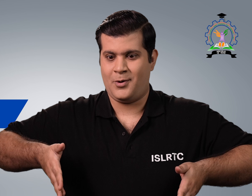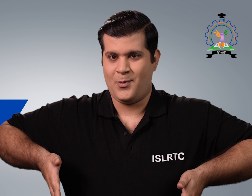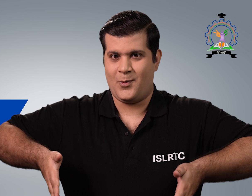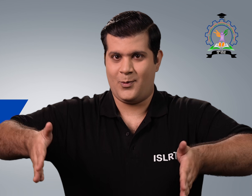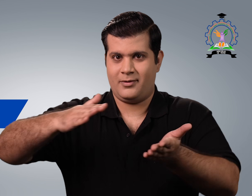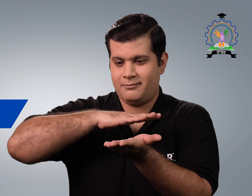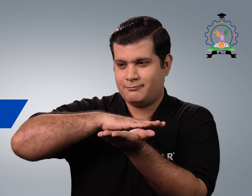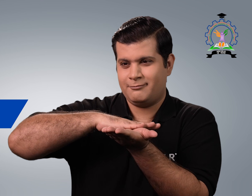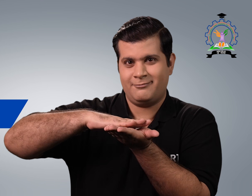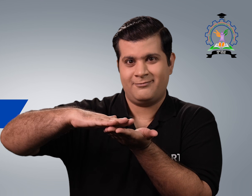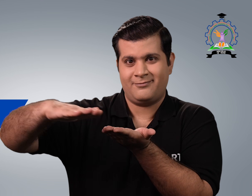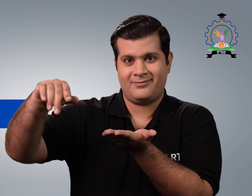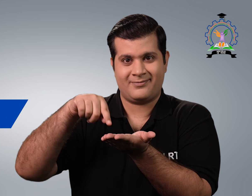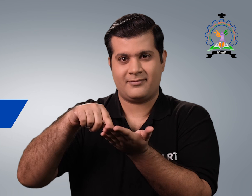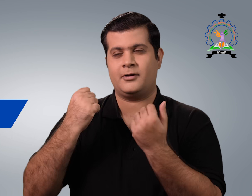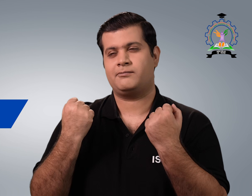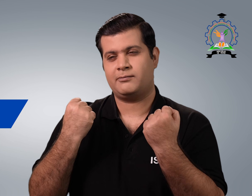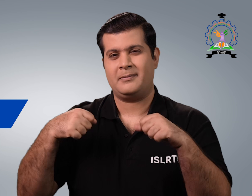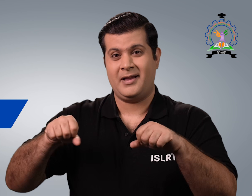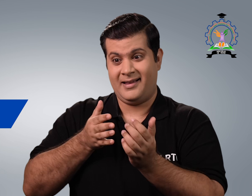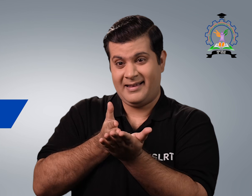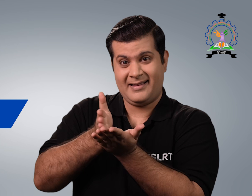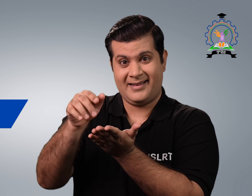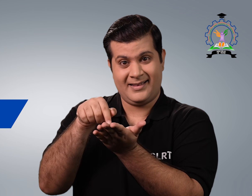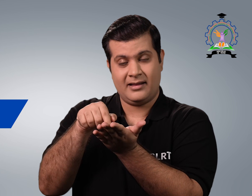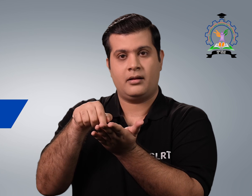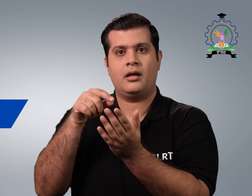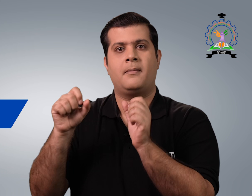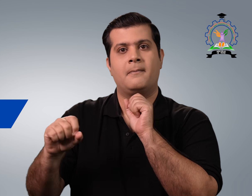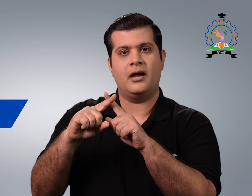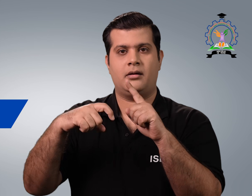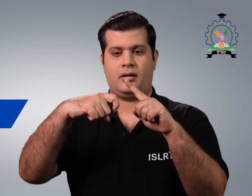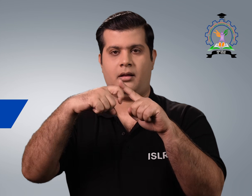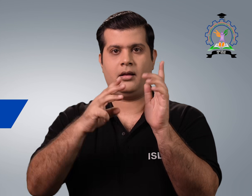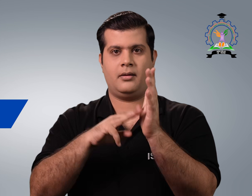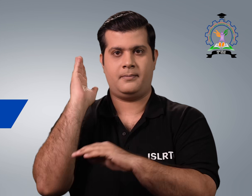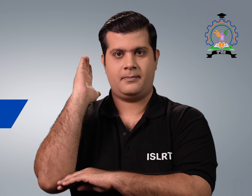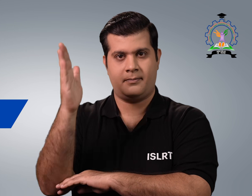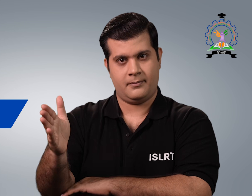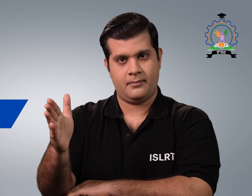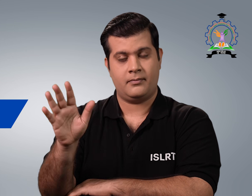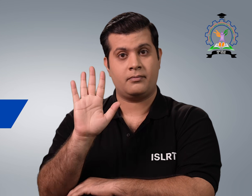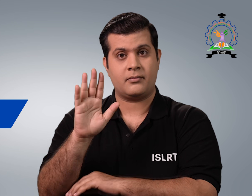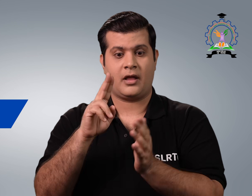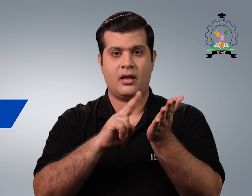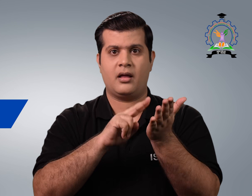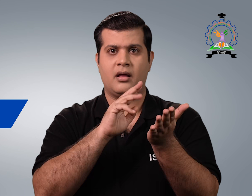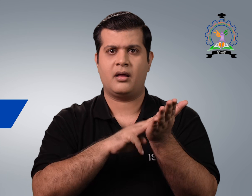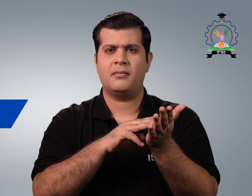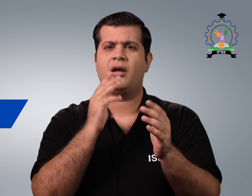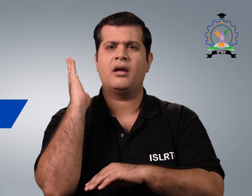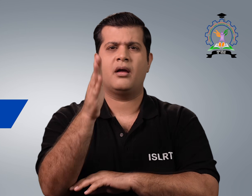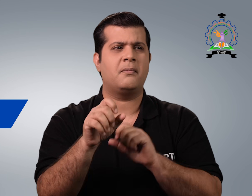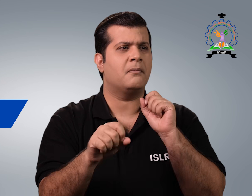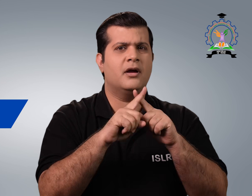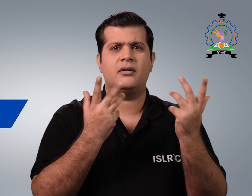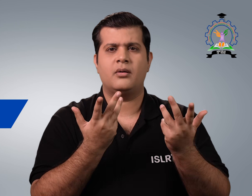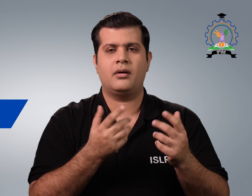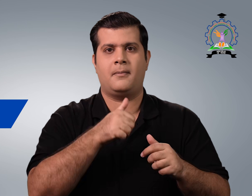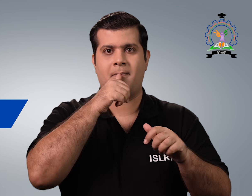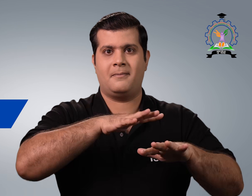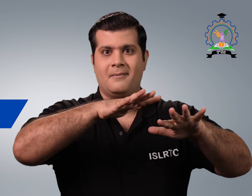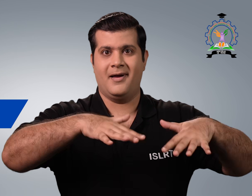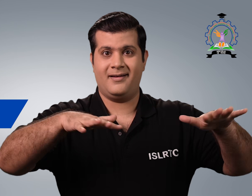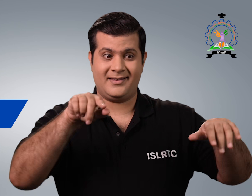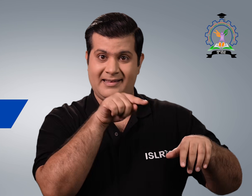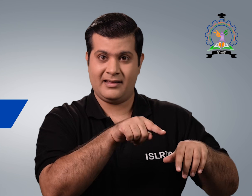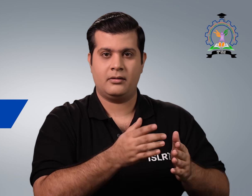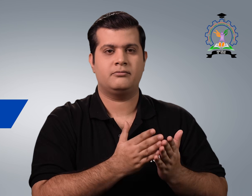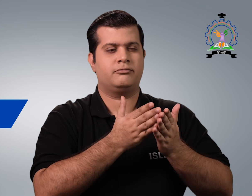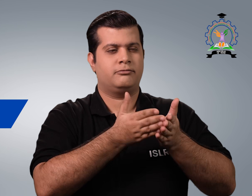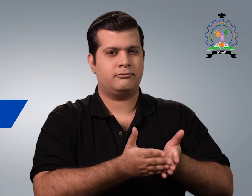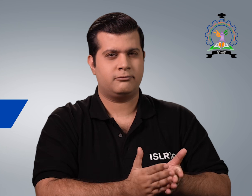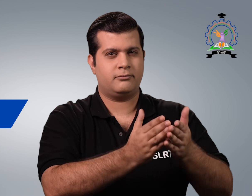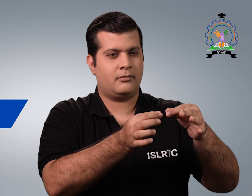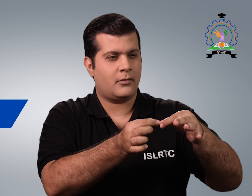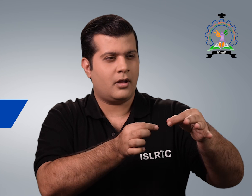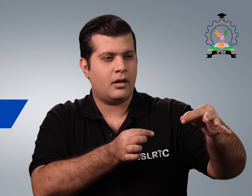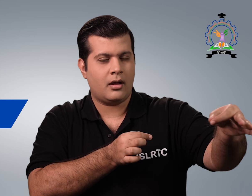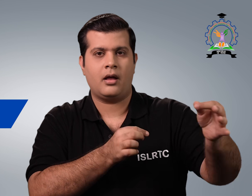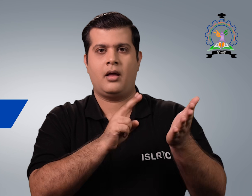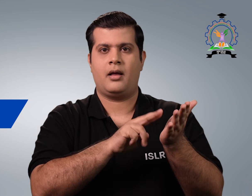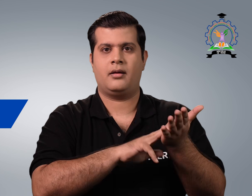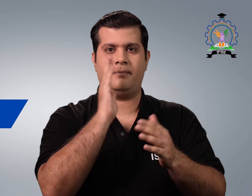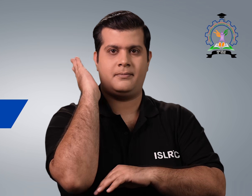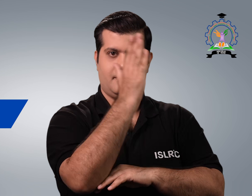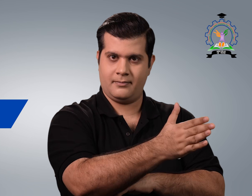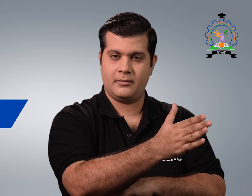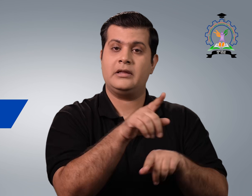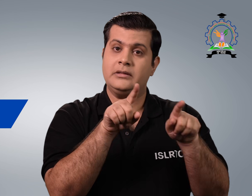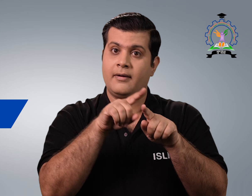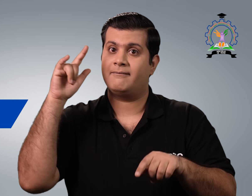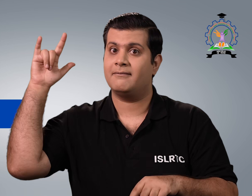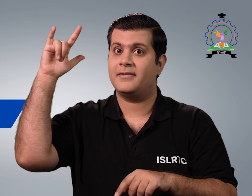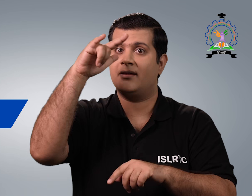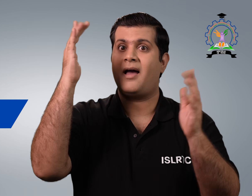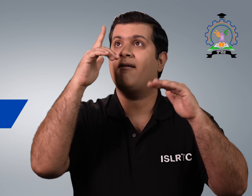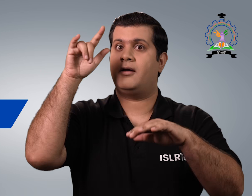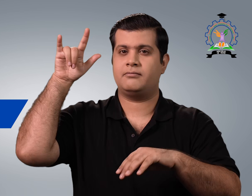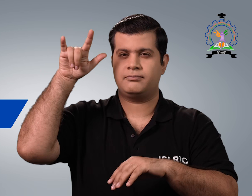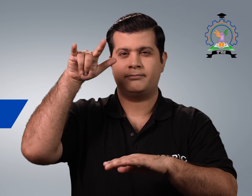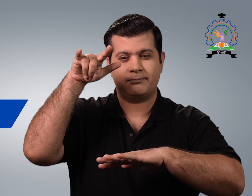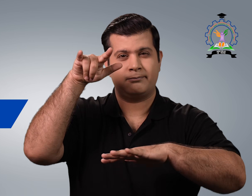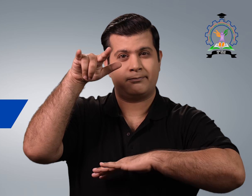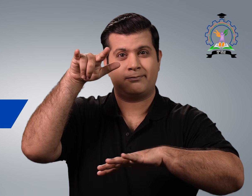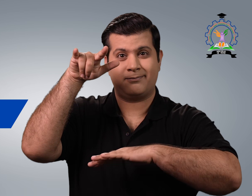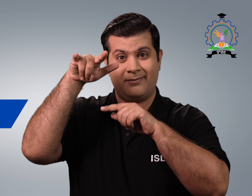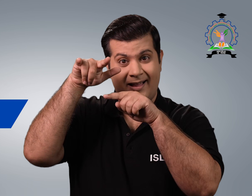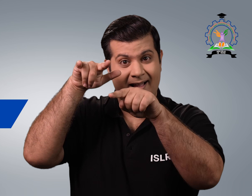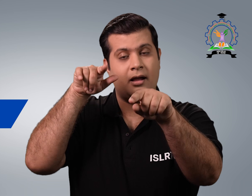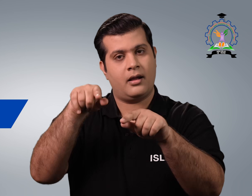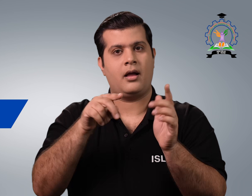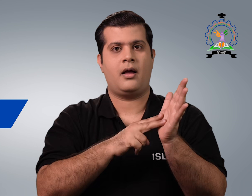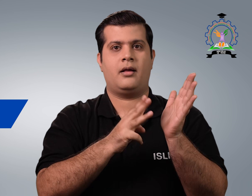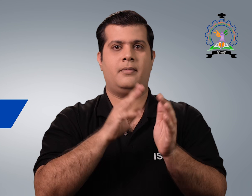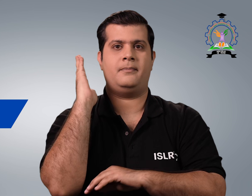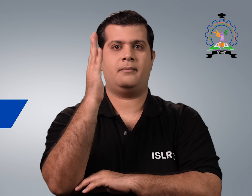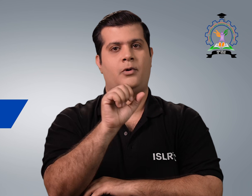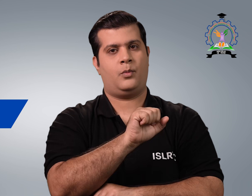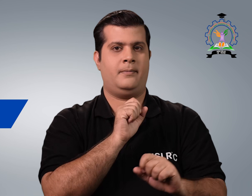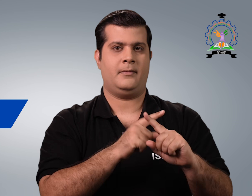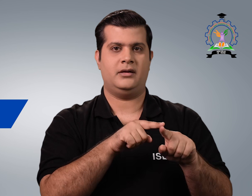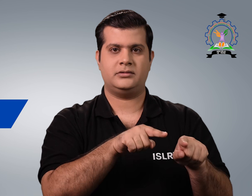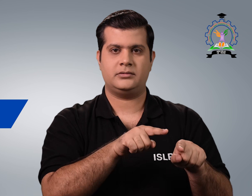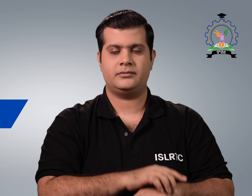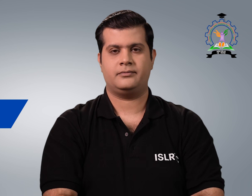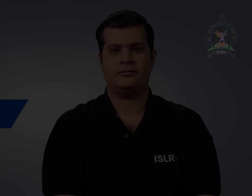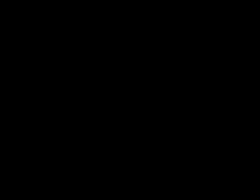The unit used to measure road distances is the kilometer. Nautical miles are used to measure the distance traveled through the water. Nautical miles are also used to measure distances traveled through the air.